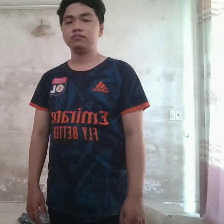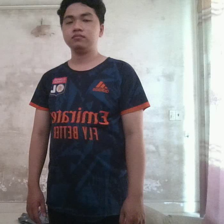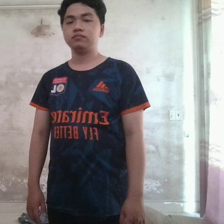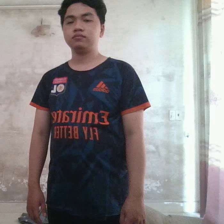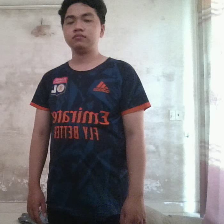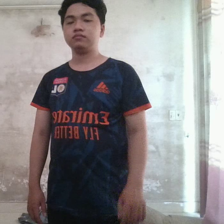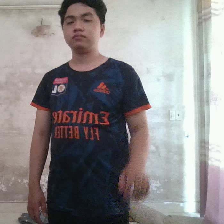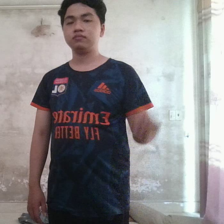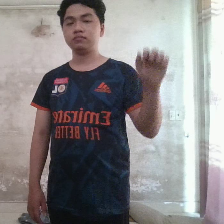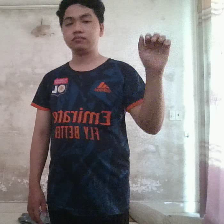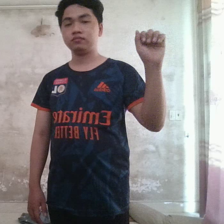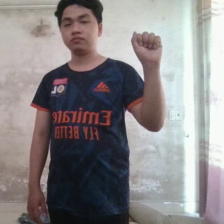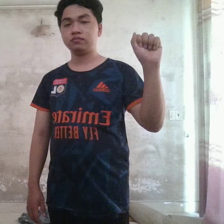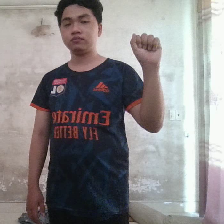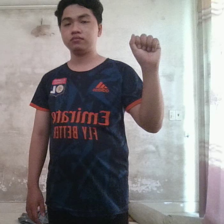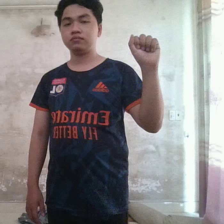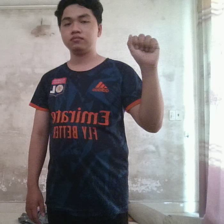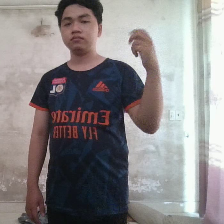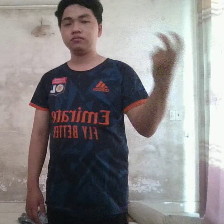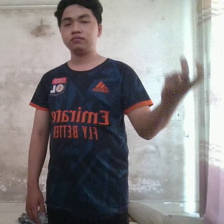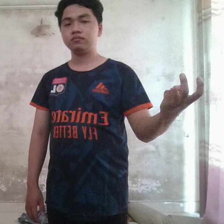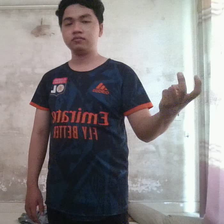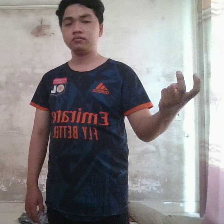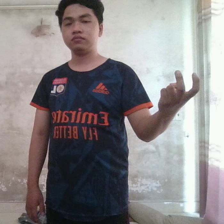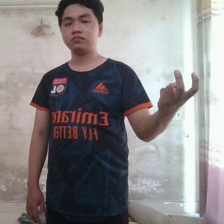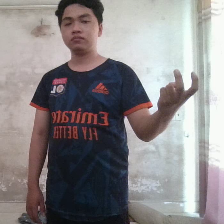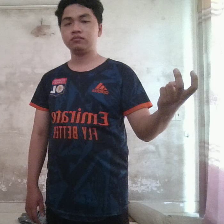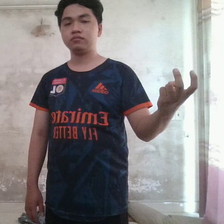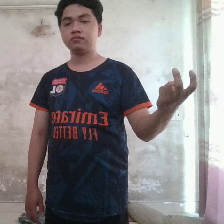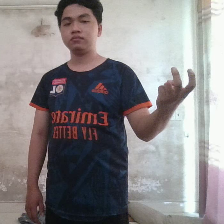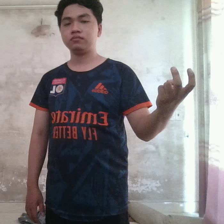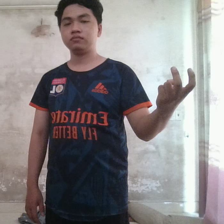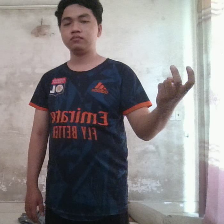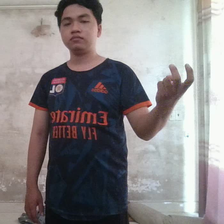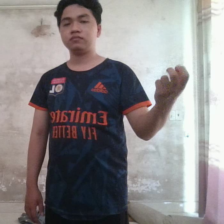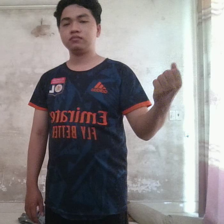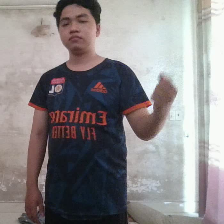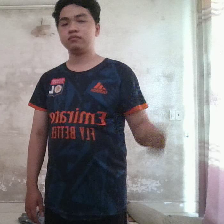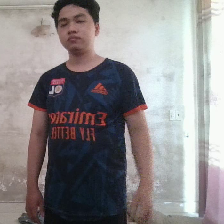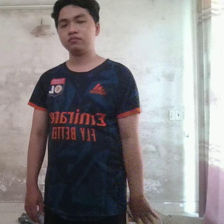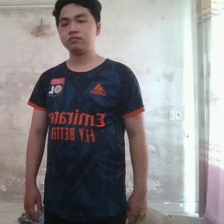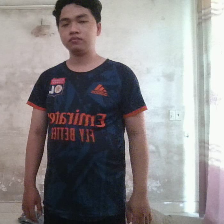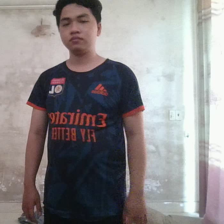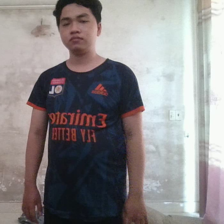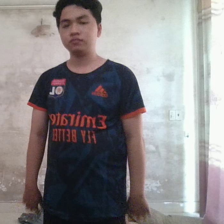ă